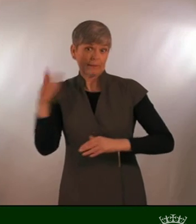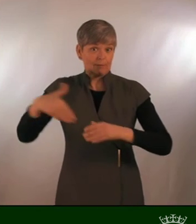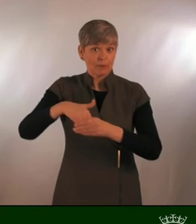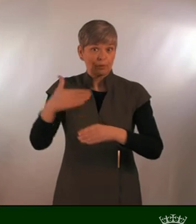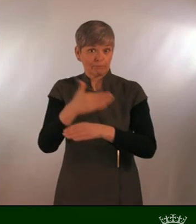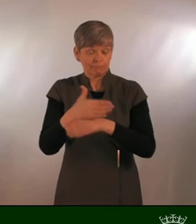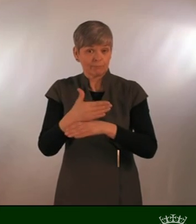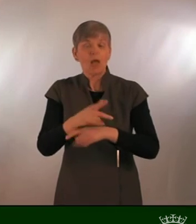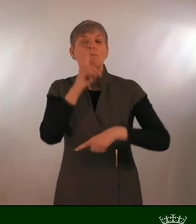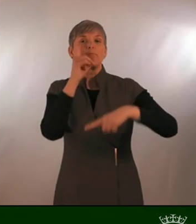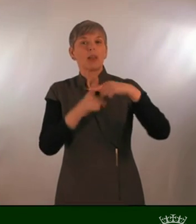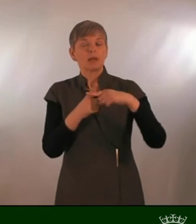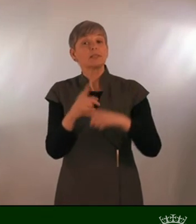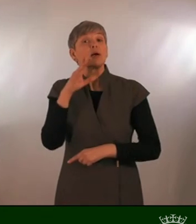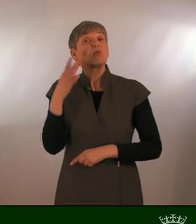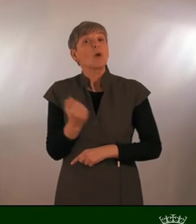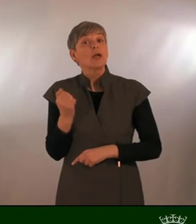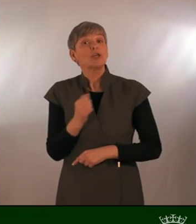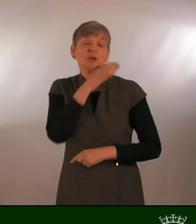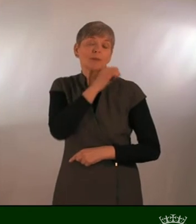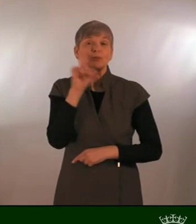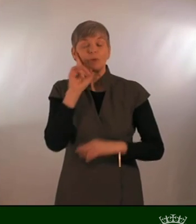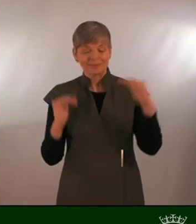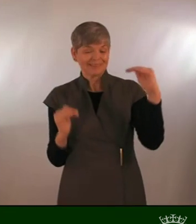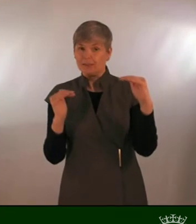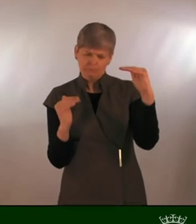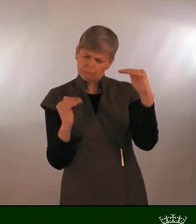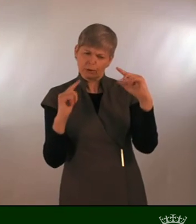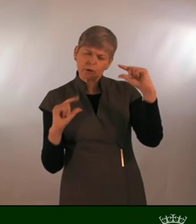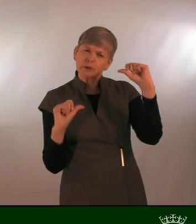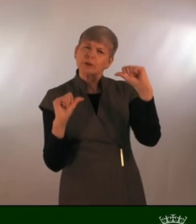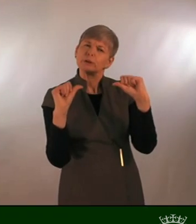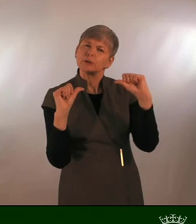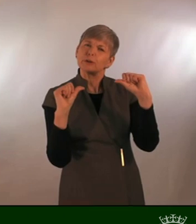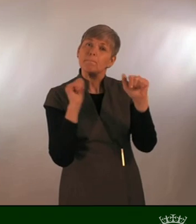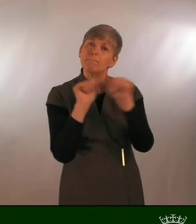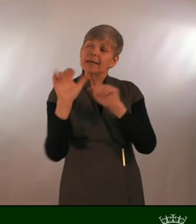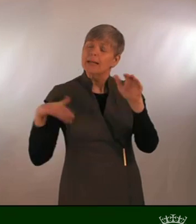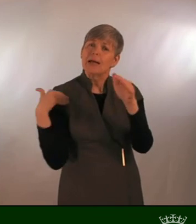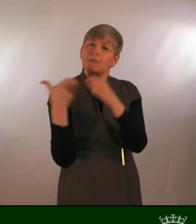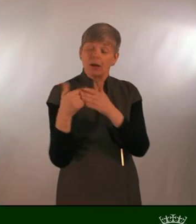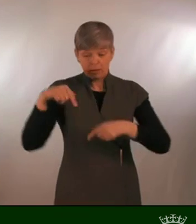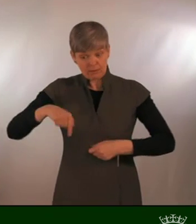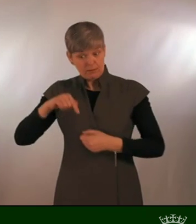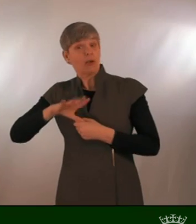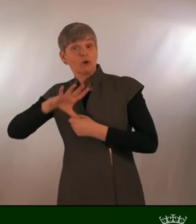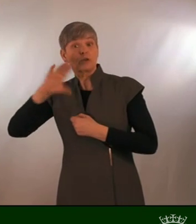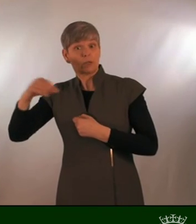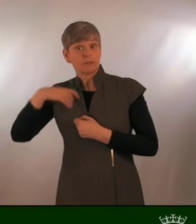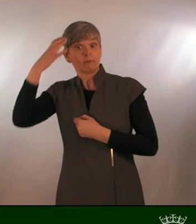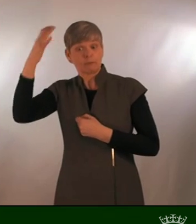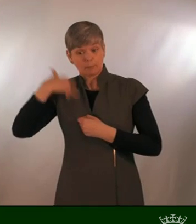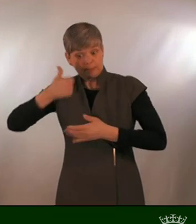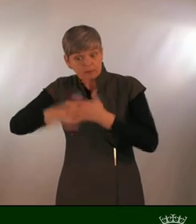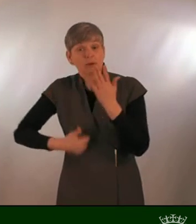It was this Conservative Government who made sure that companies have to report on the gender pay gap.